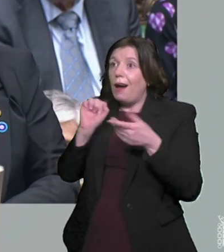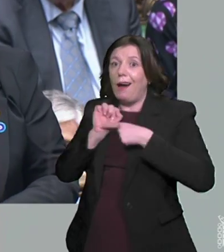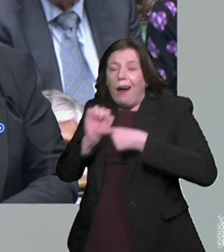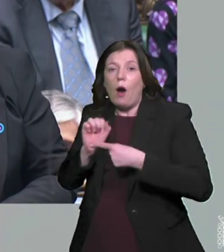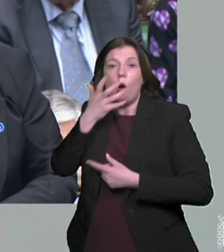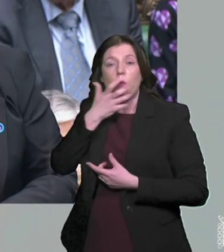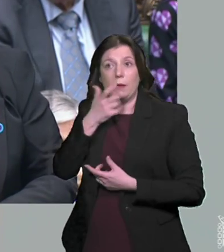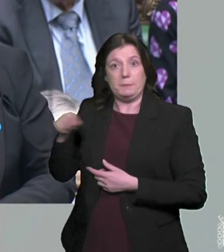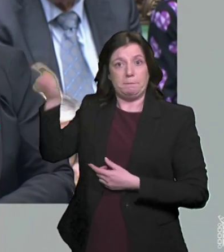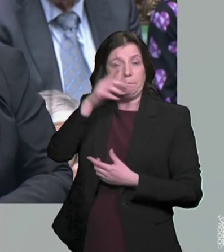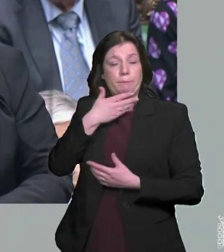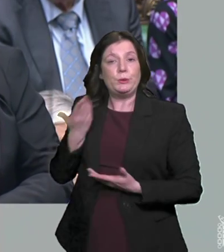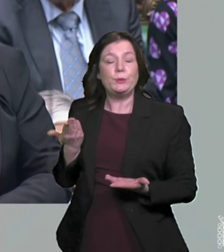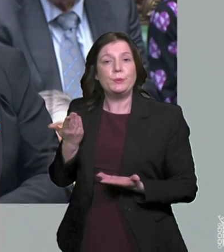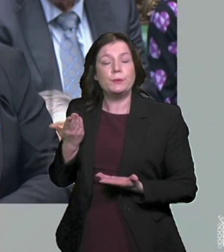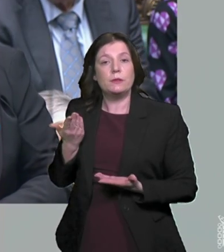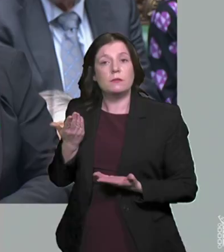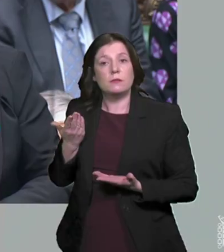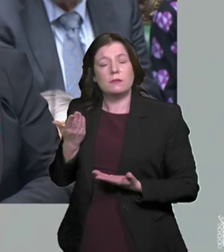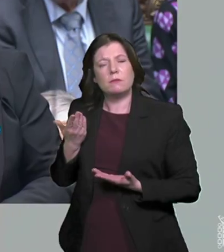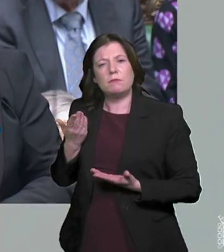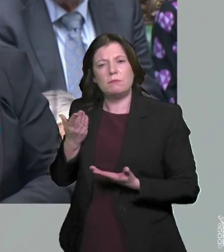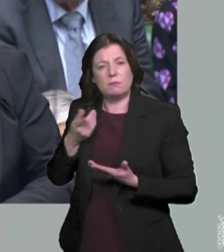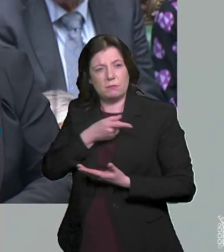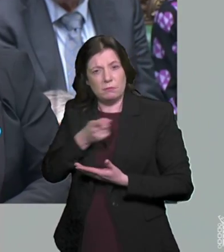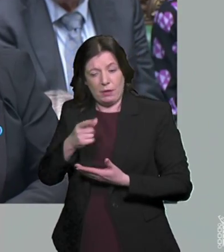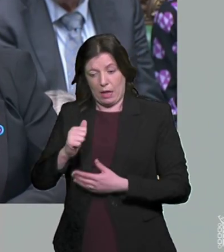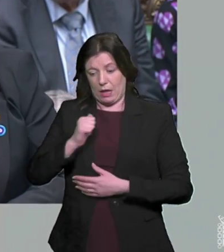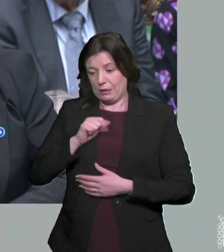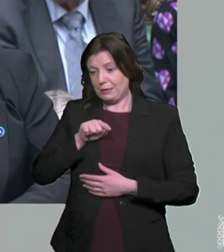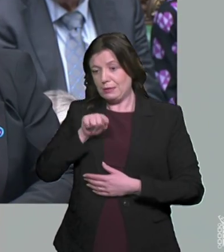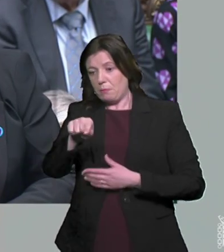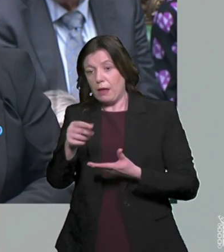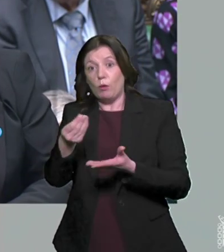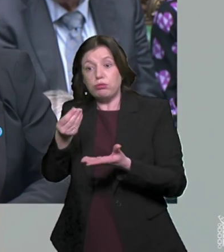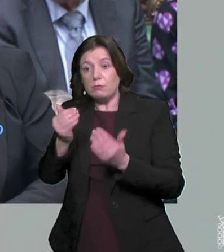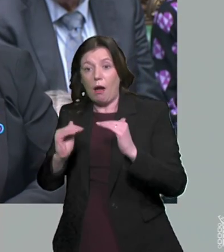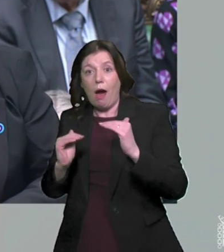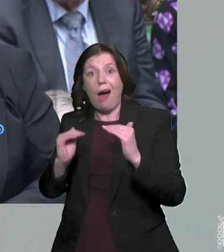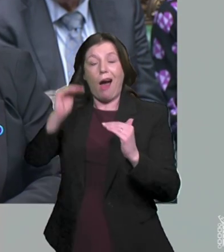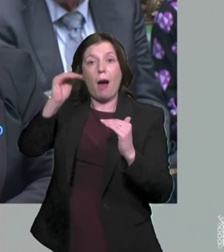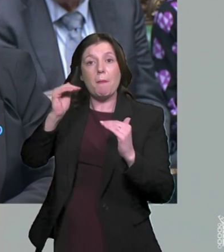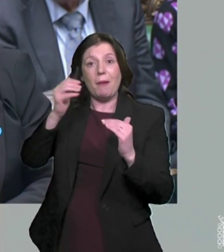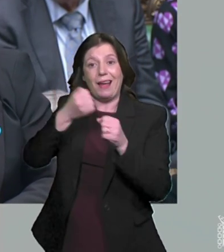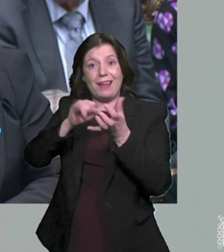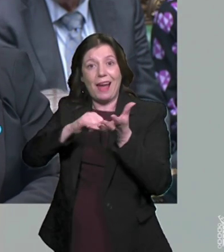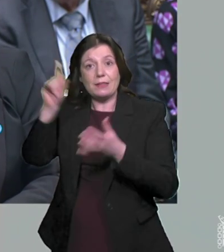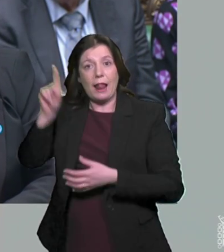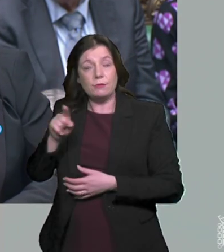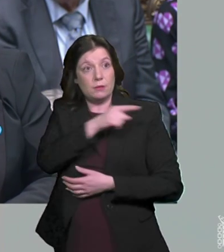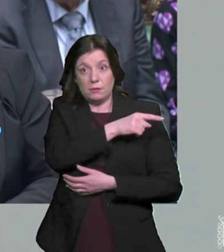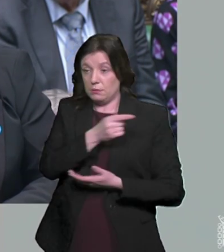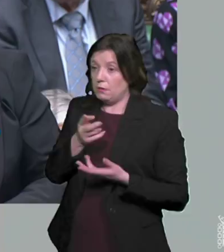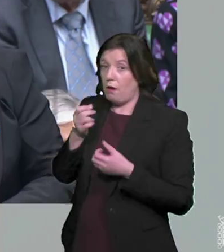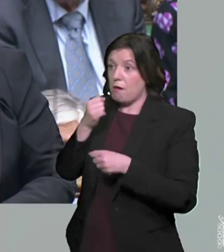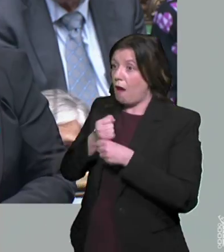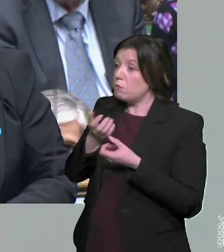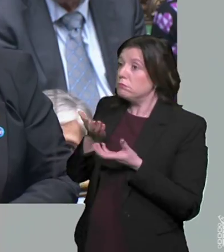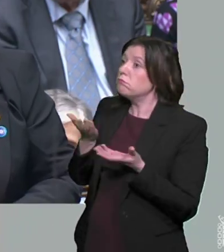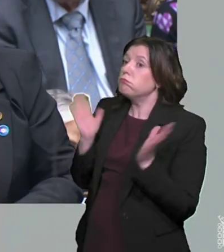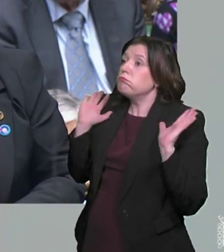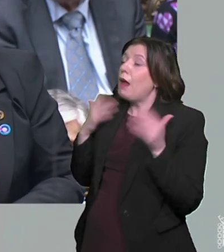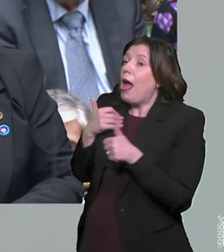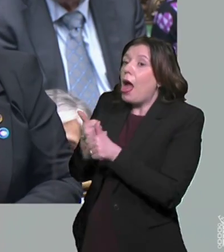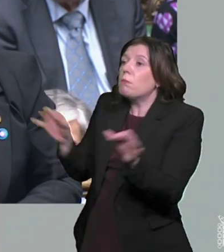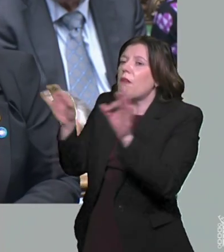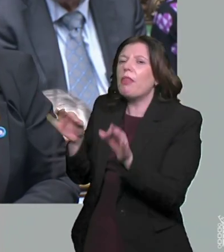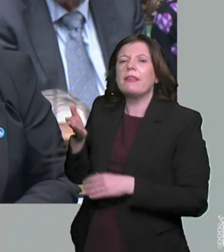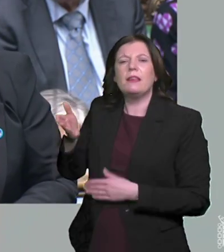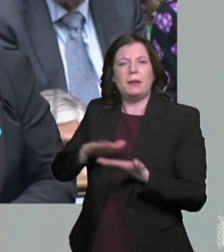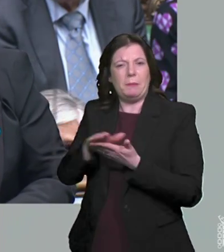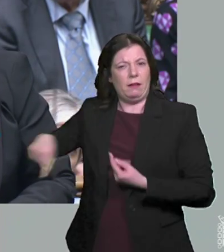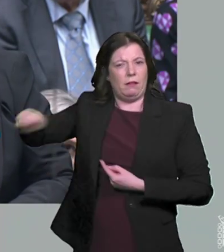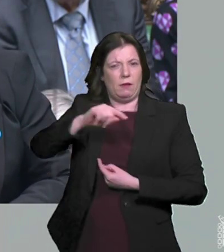Will the Prime Minister now accept that allowing the price cap to rise will only make things worse for millions of families, and given the significant reduction in the cost